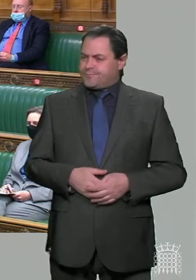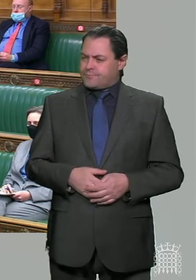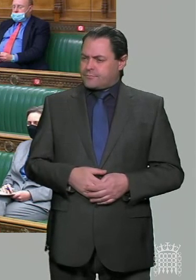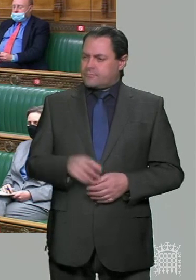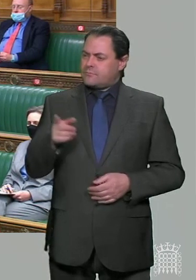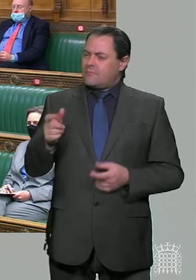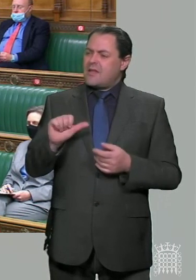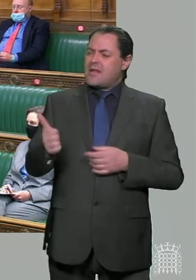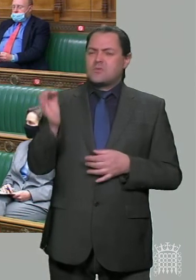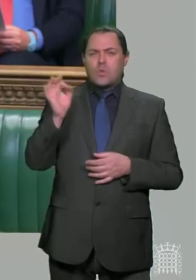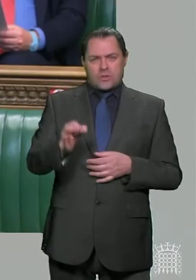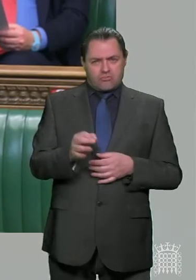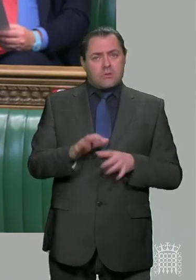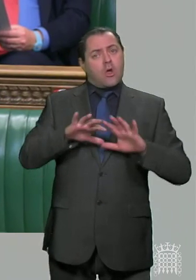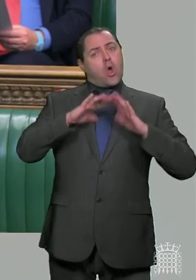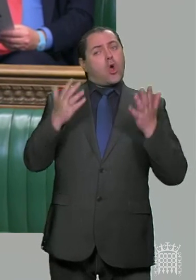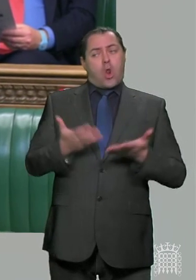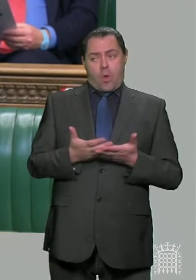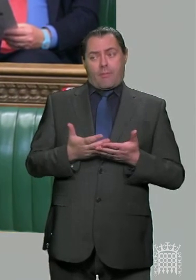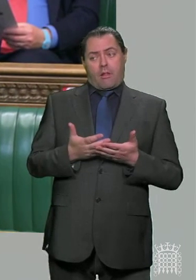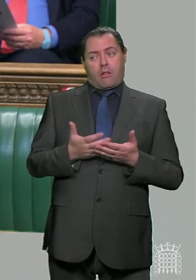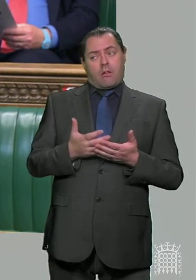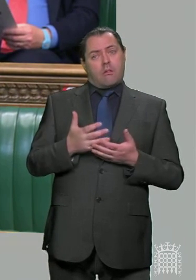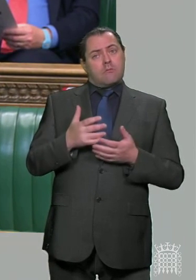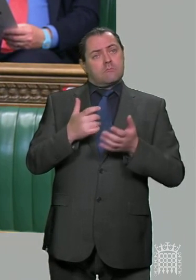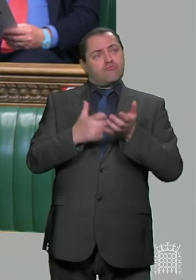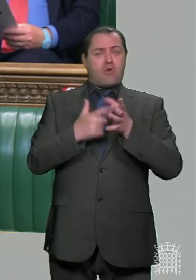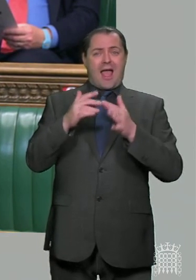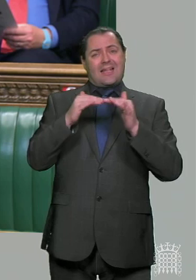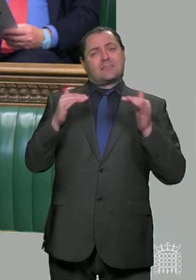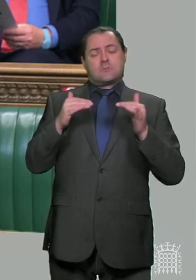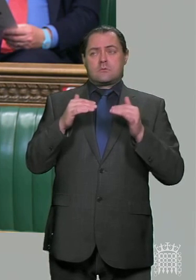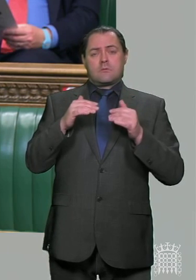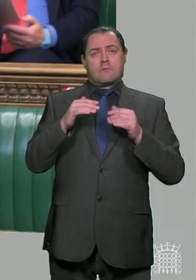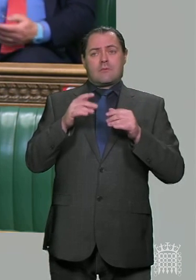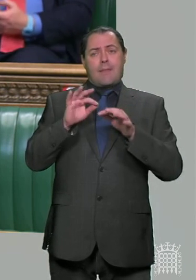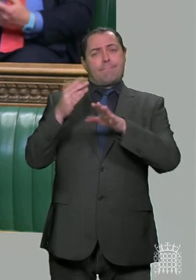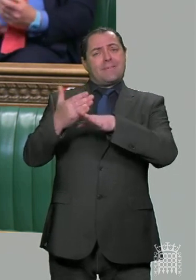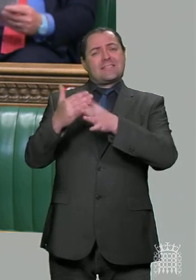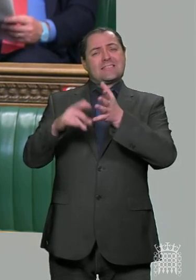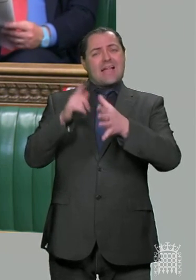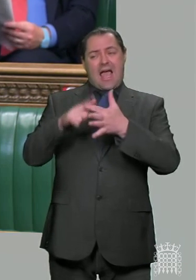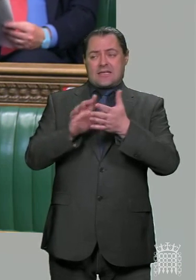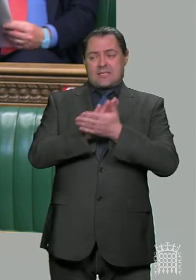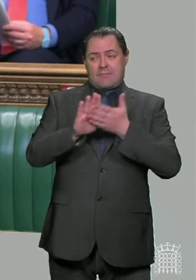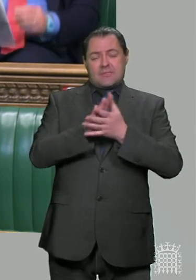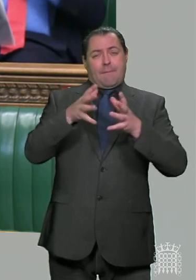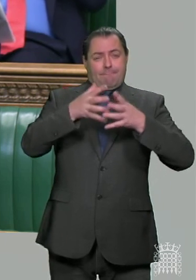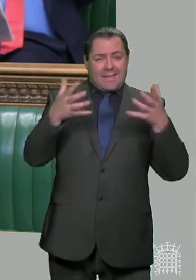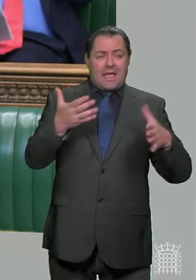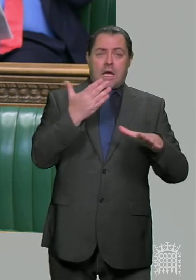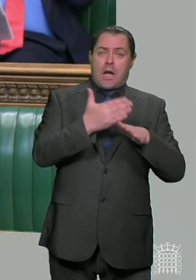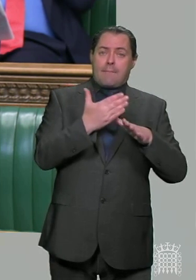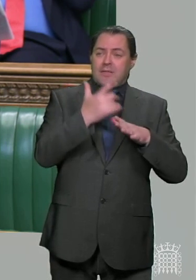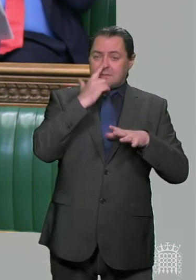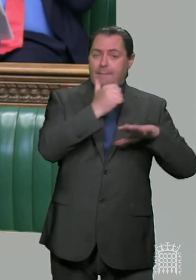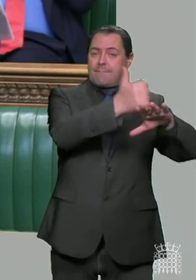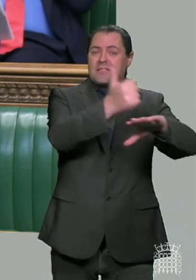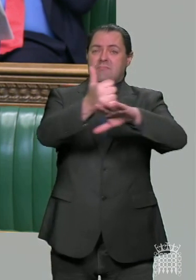A global minimum rate for corporate tax would help to tackle tax avoidance by large multinational corporations and online giants.